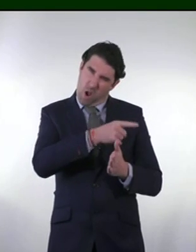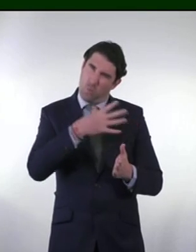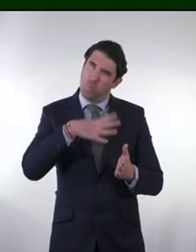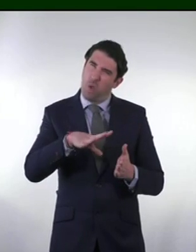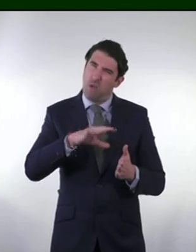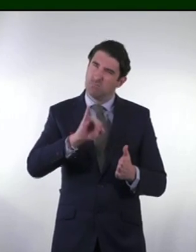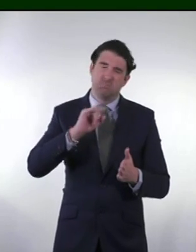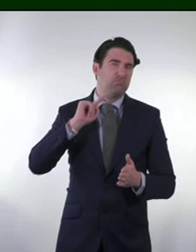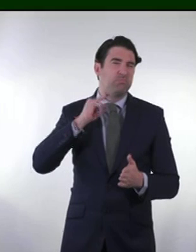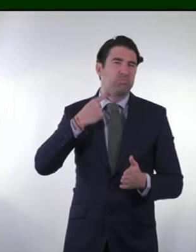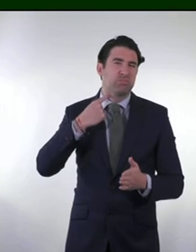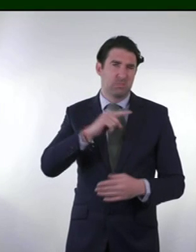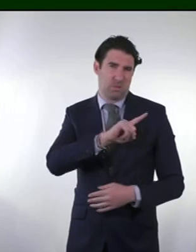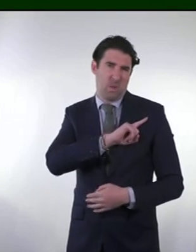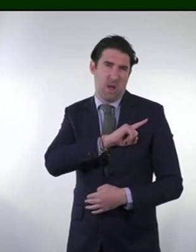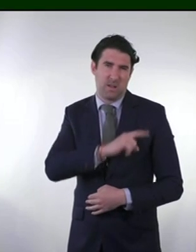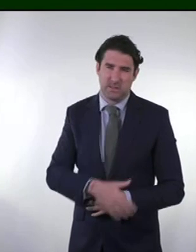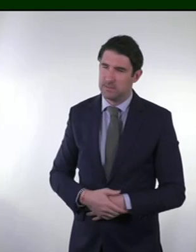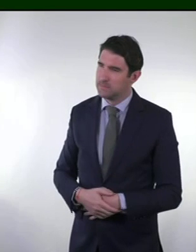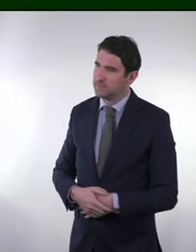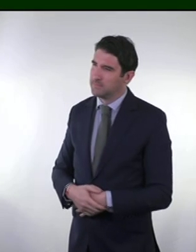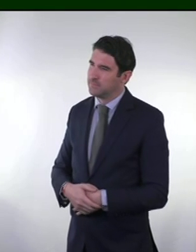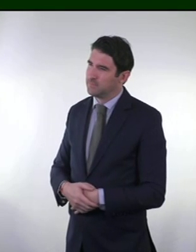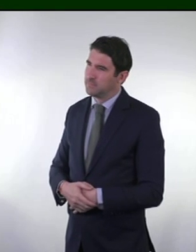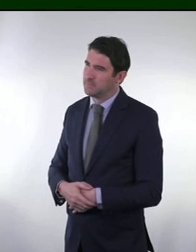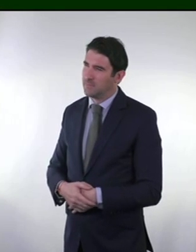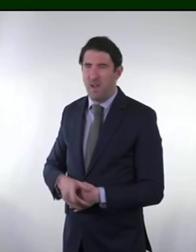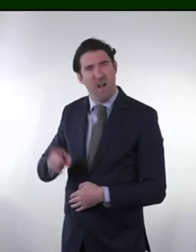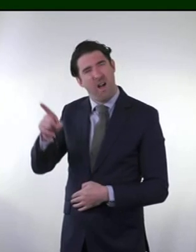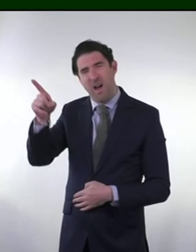That is completely to misrepresent what the Chancellor is trying to do.